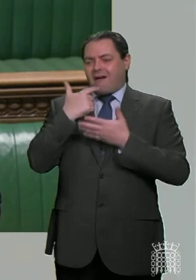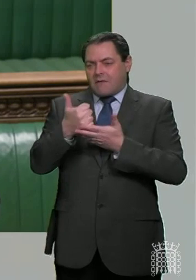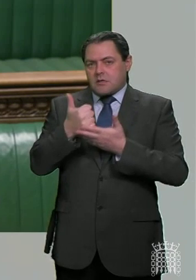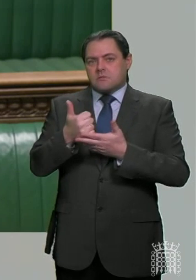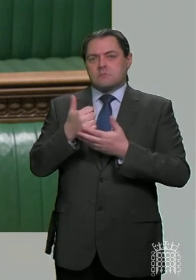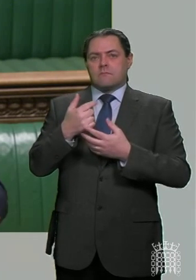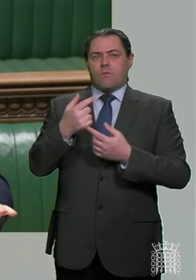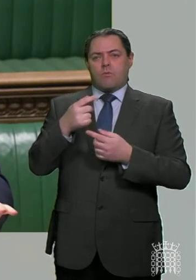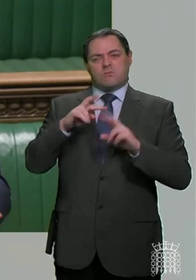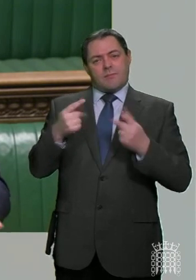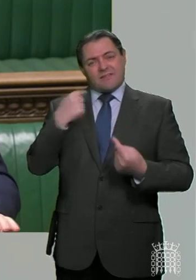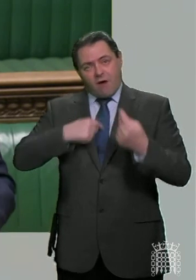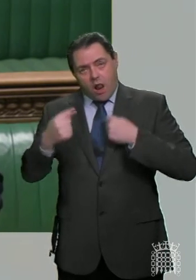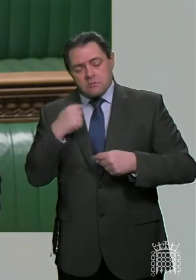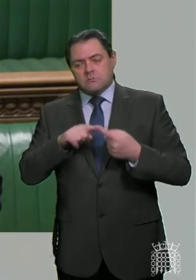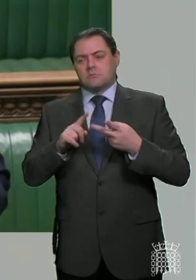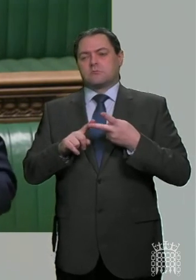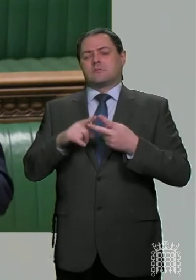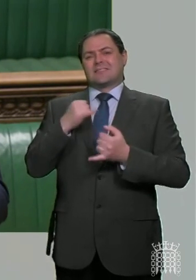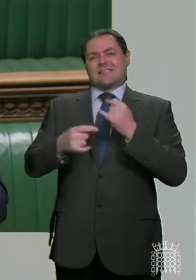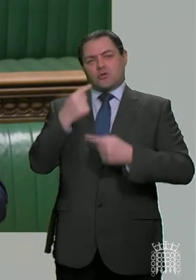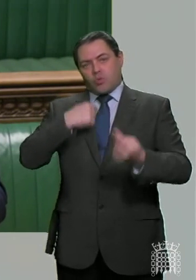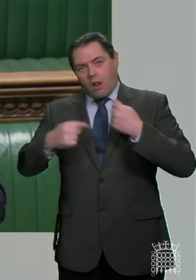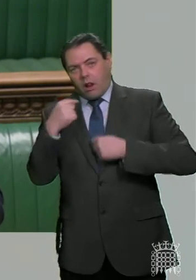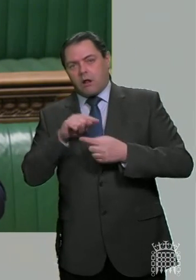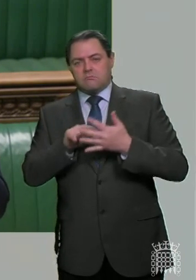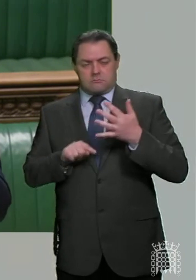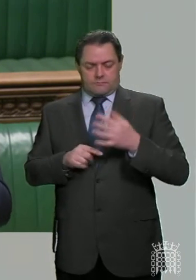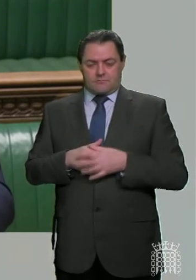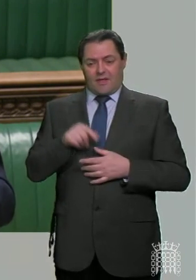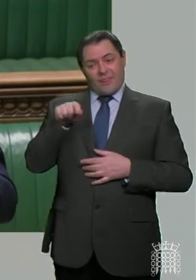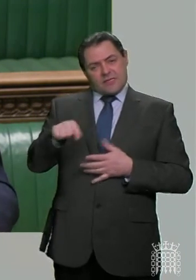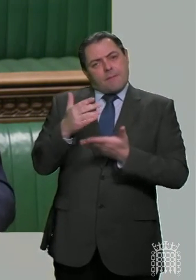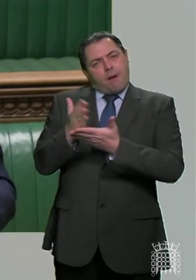I do not pretend that these are the entire solution; they are part of the solution.